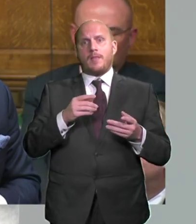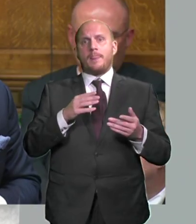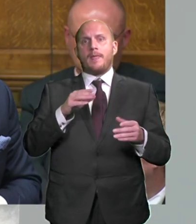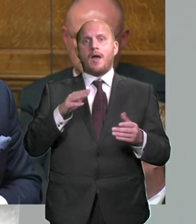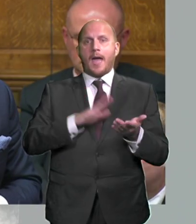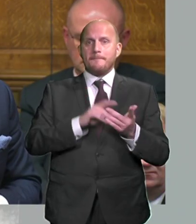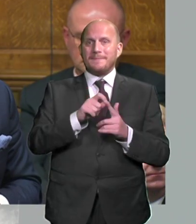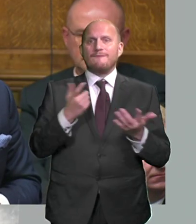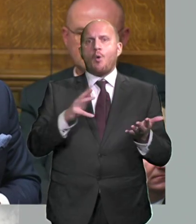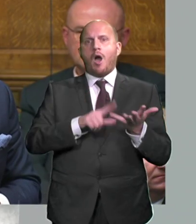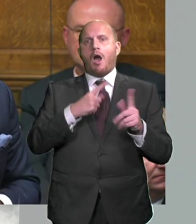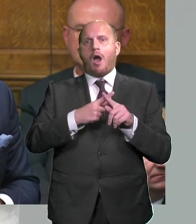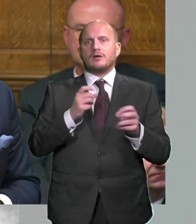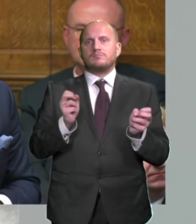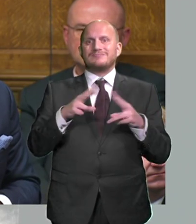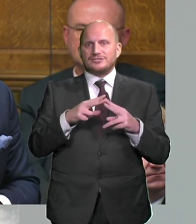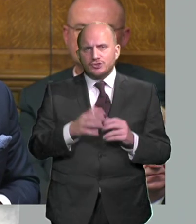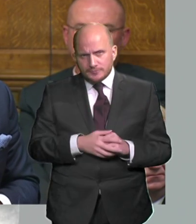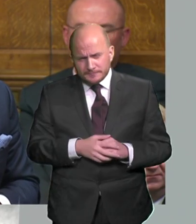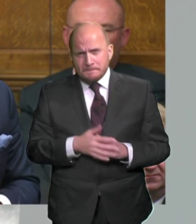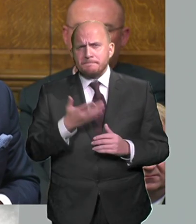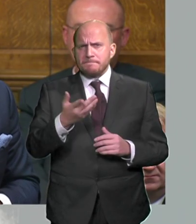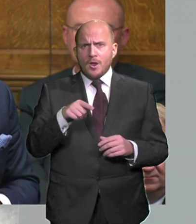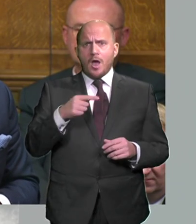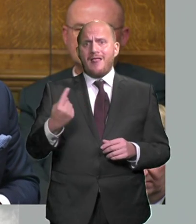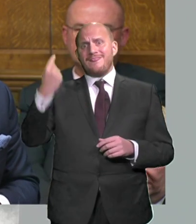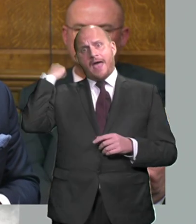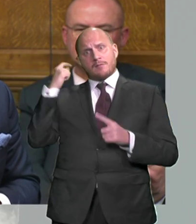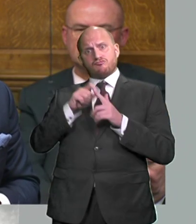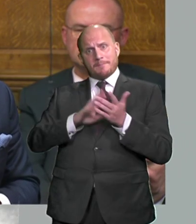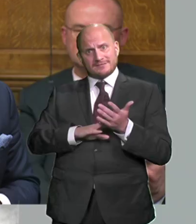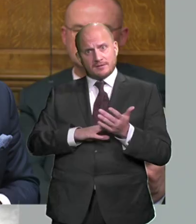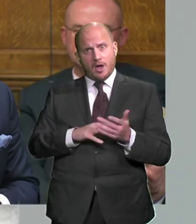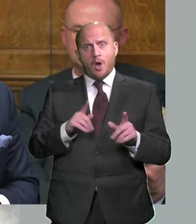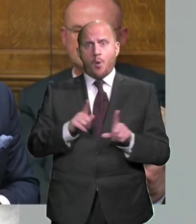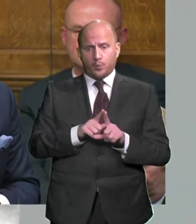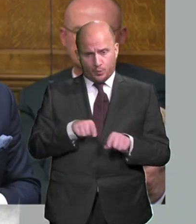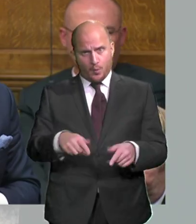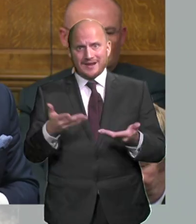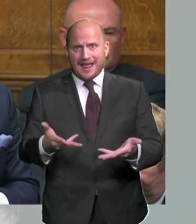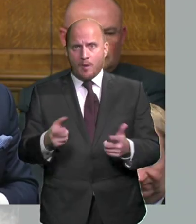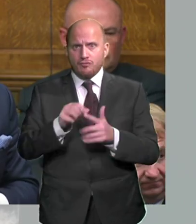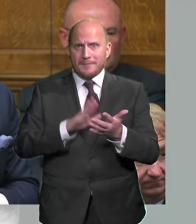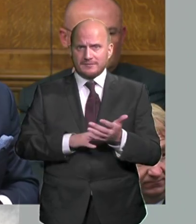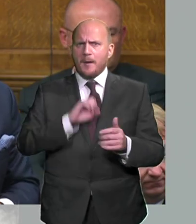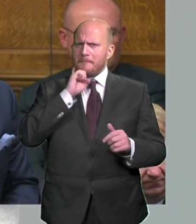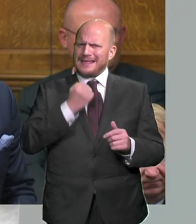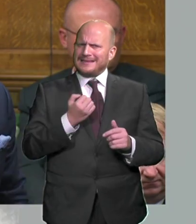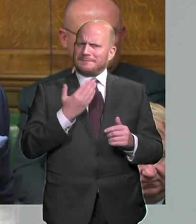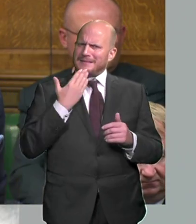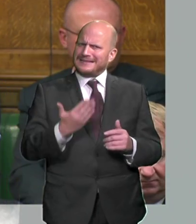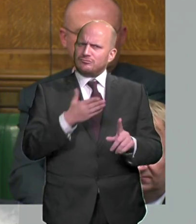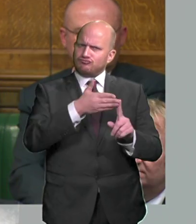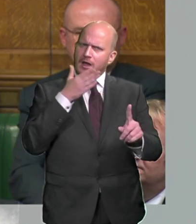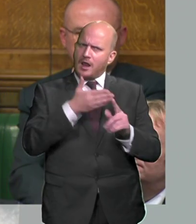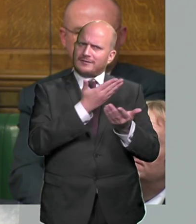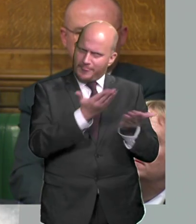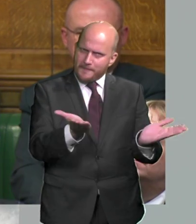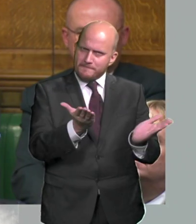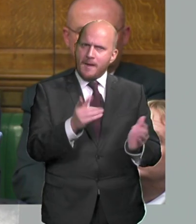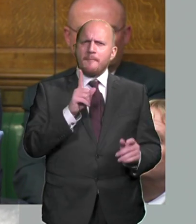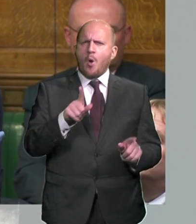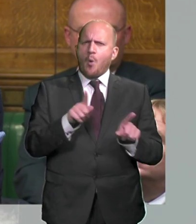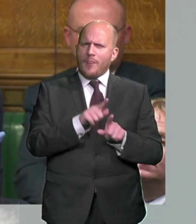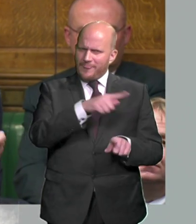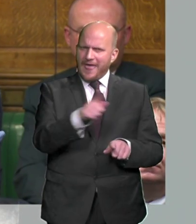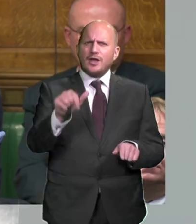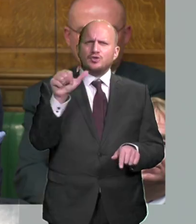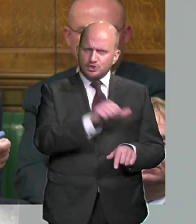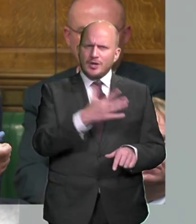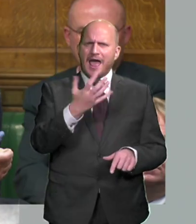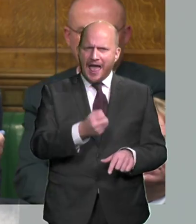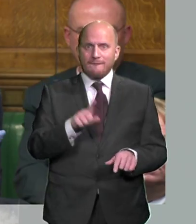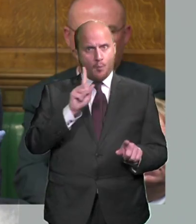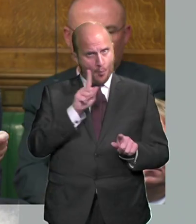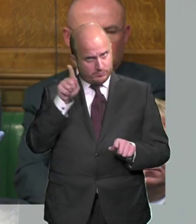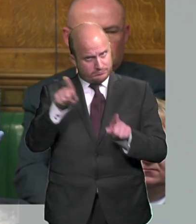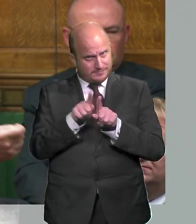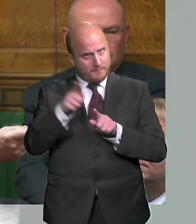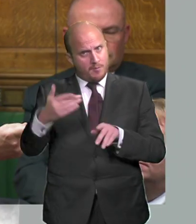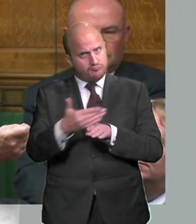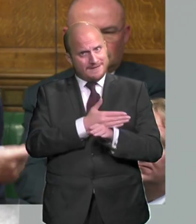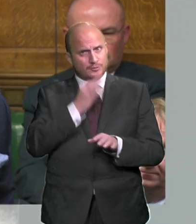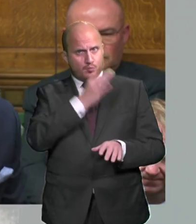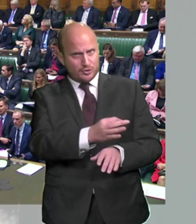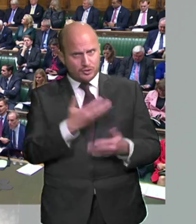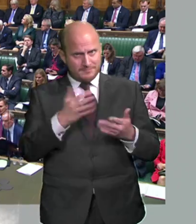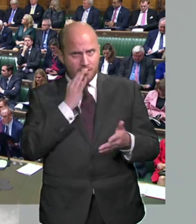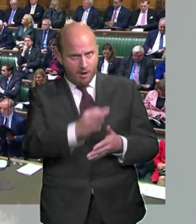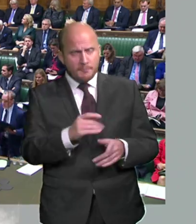Will the Deputy Prime Minister and our new Prime Minister recognise them too, not only by doing what the honourable Lady has asked for but by giving them the service medal that they so richly deserve and that we owe them?